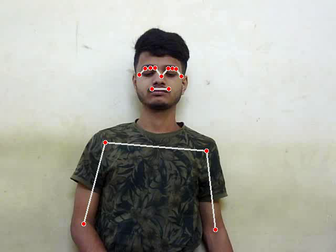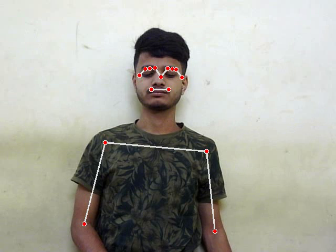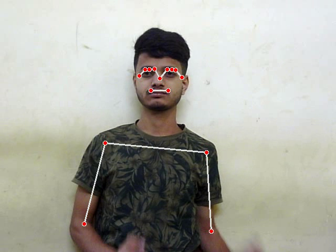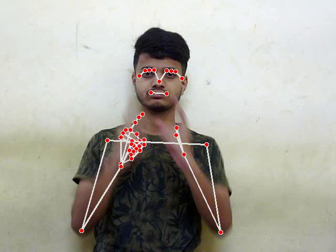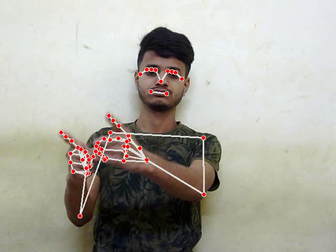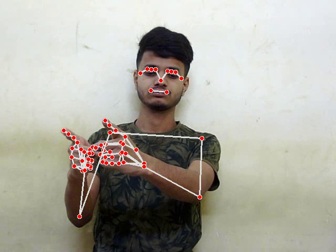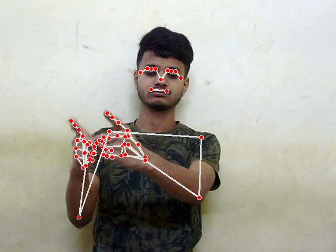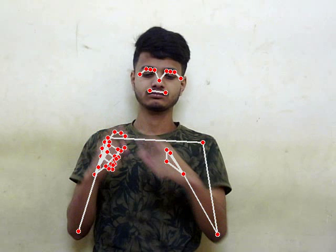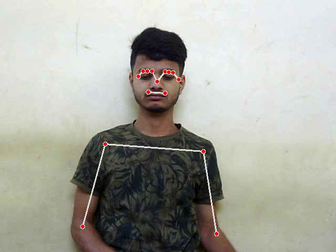go